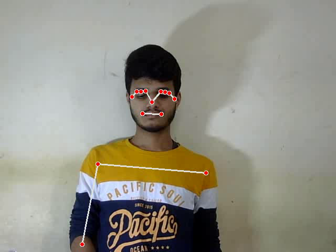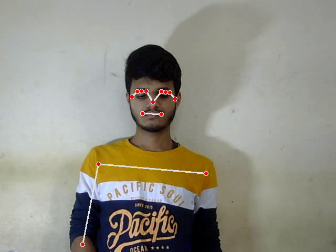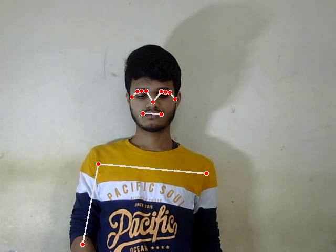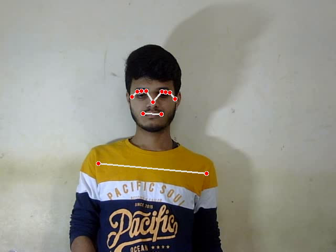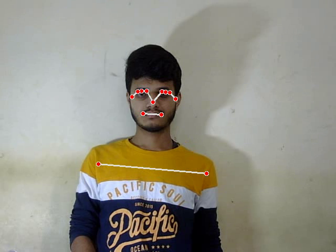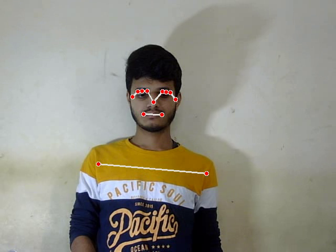busy